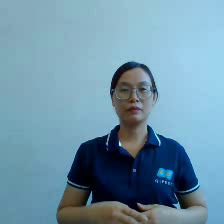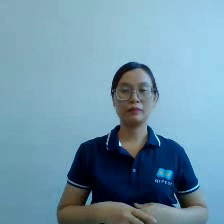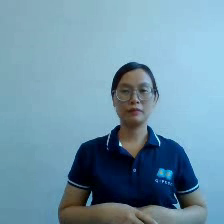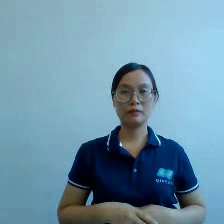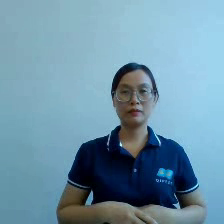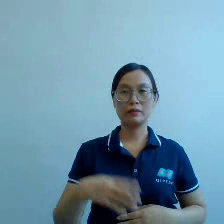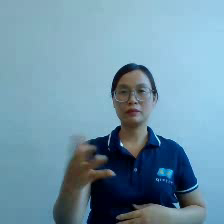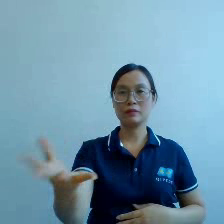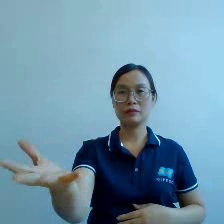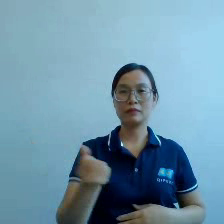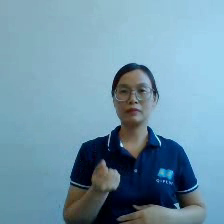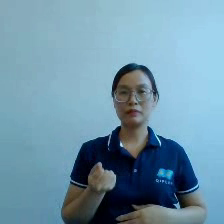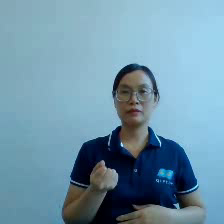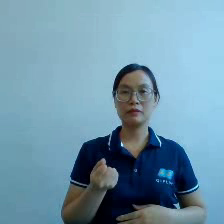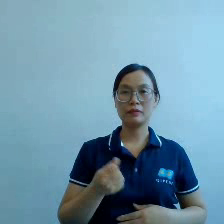Sử dụng